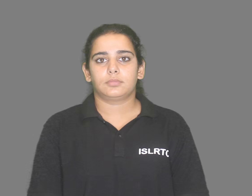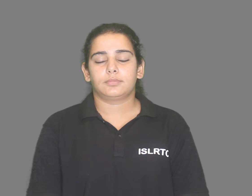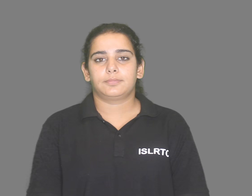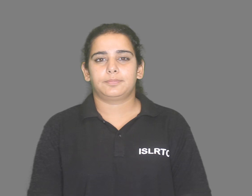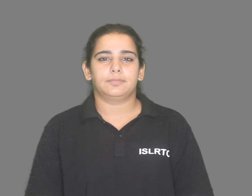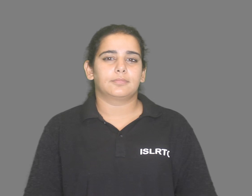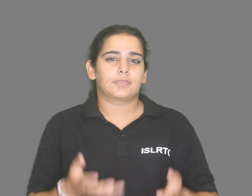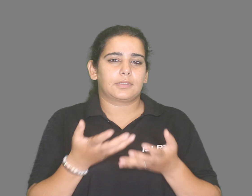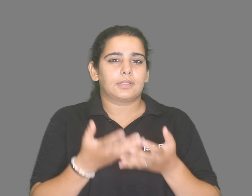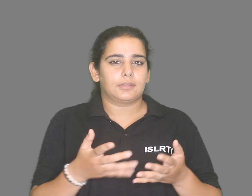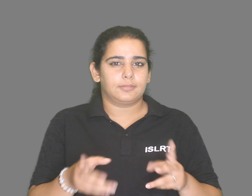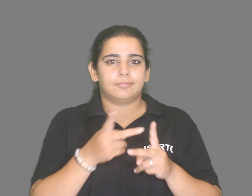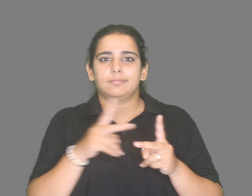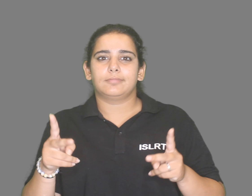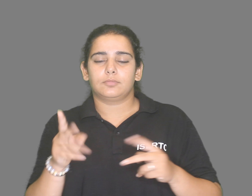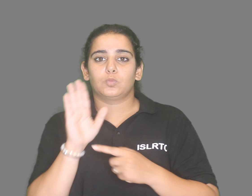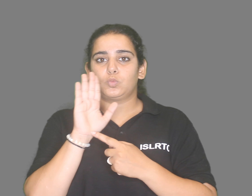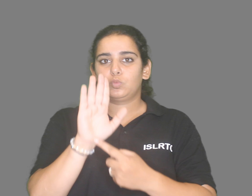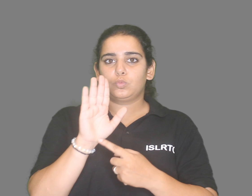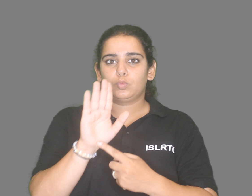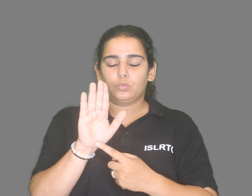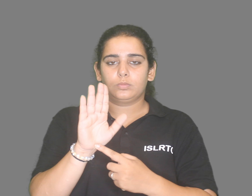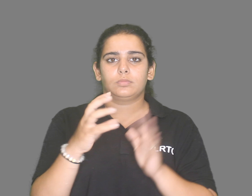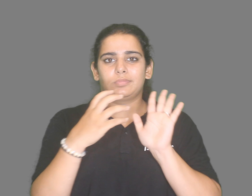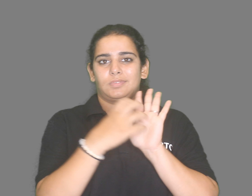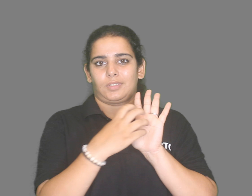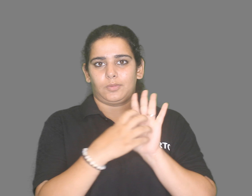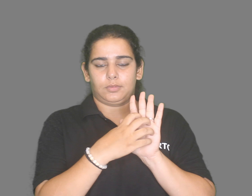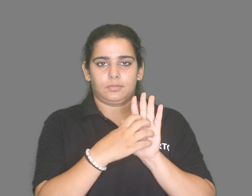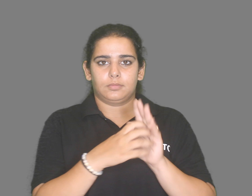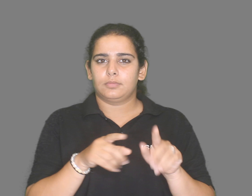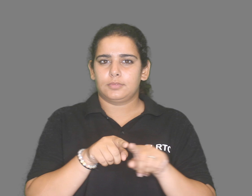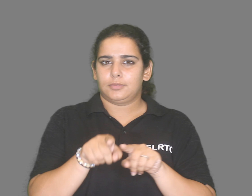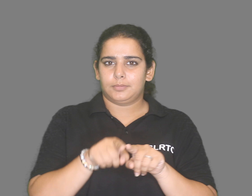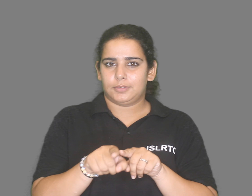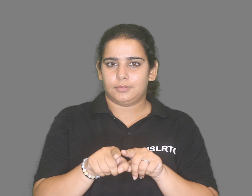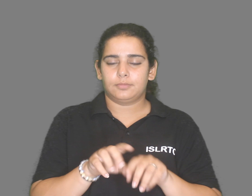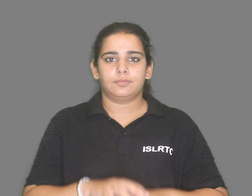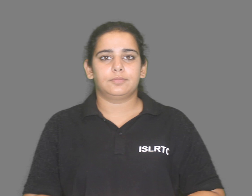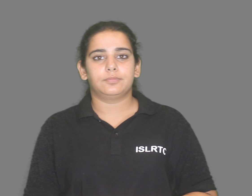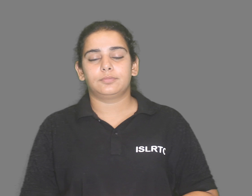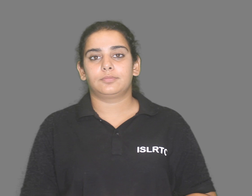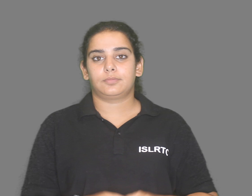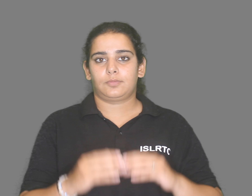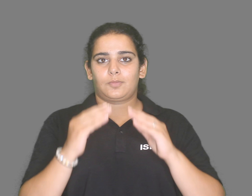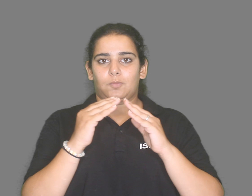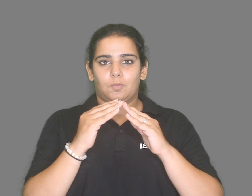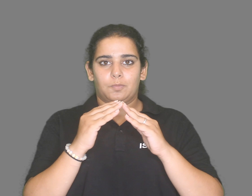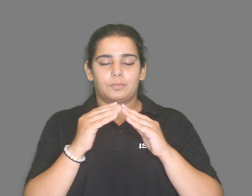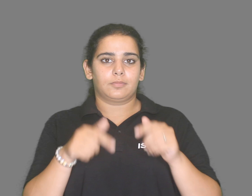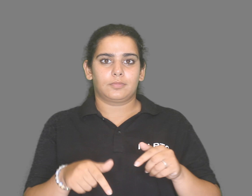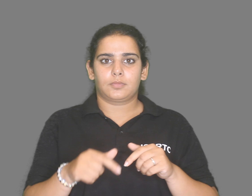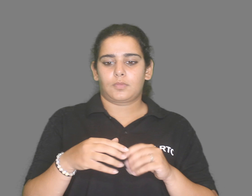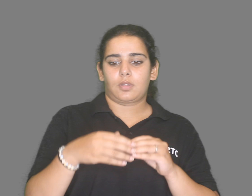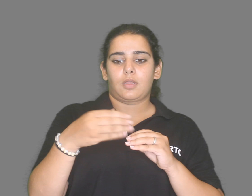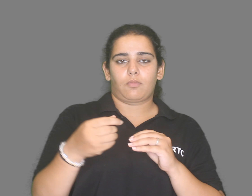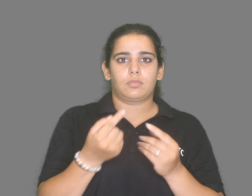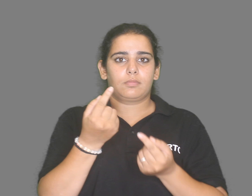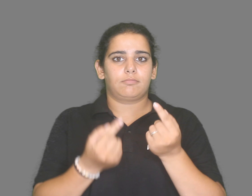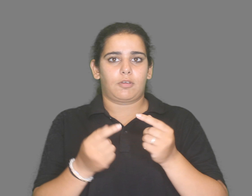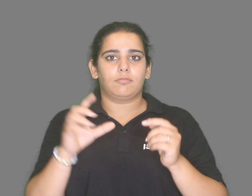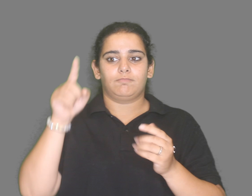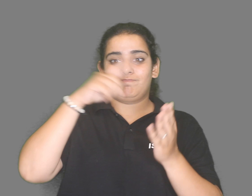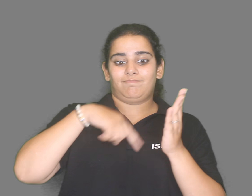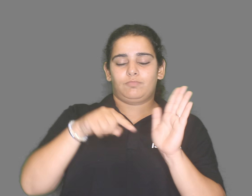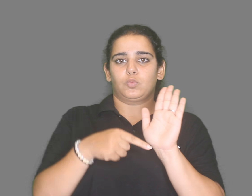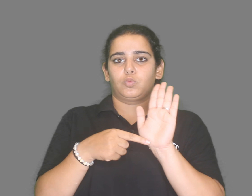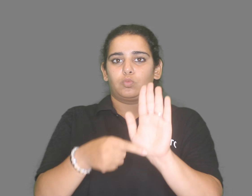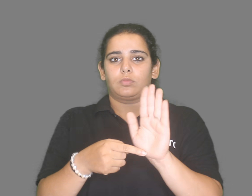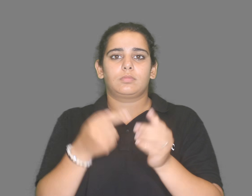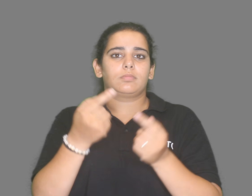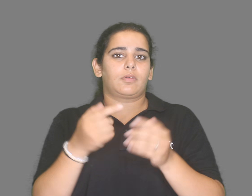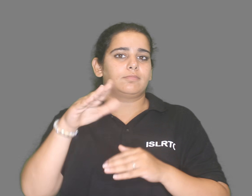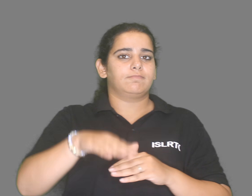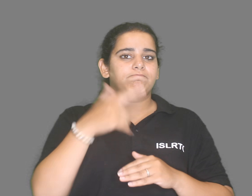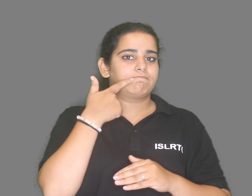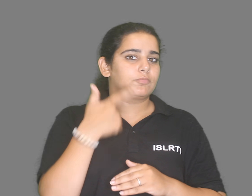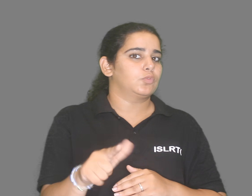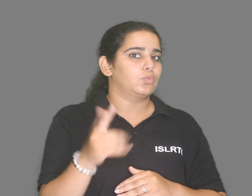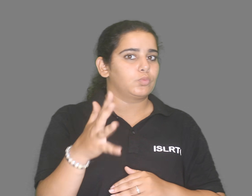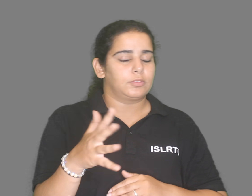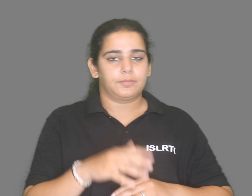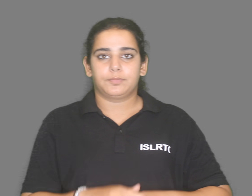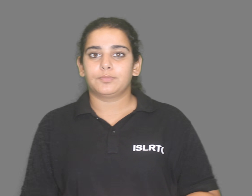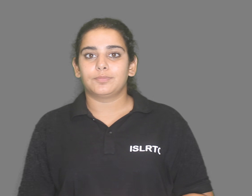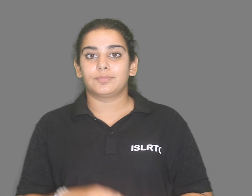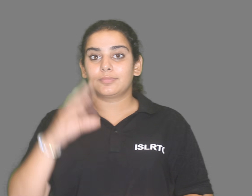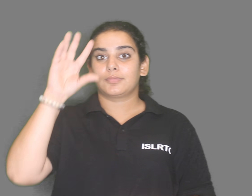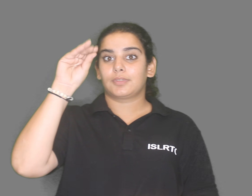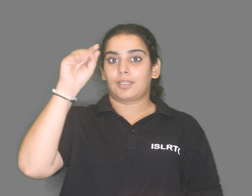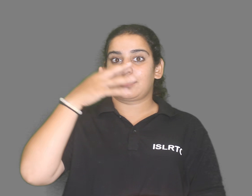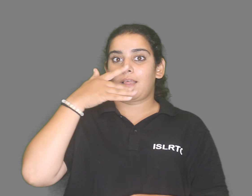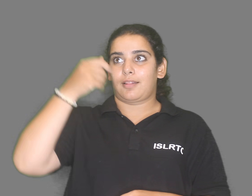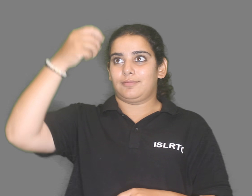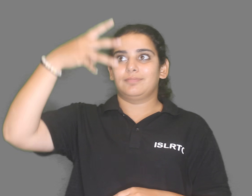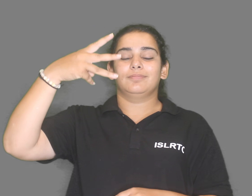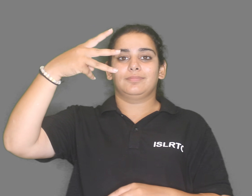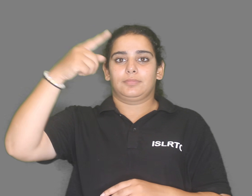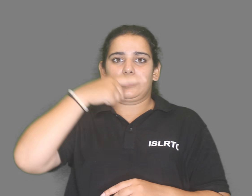Signals A gesture, action, or sound that is used to convey information or instructions, typically by prearrangement between the parties concerned